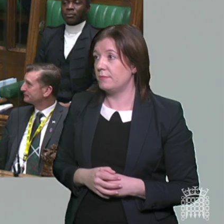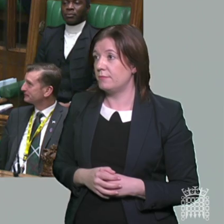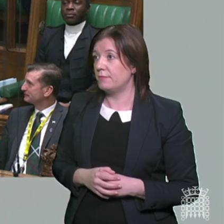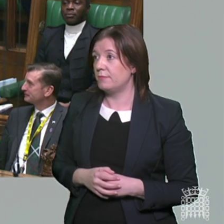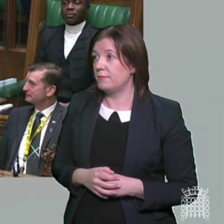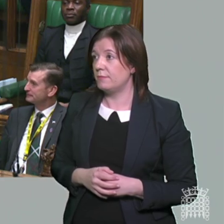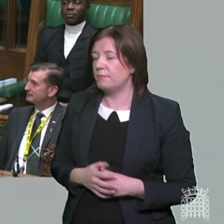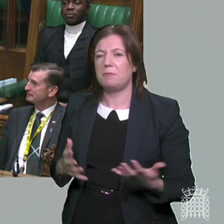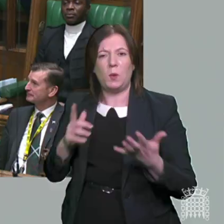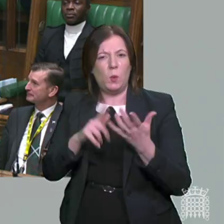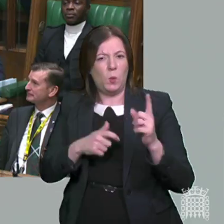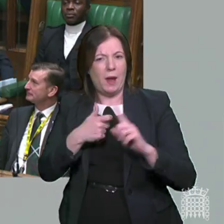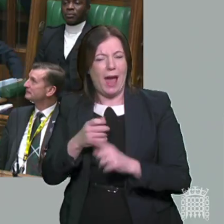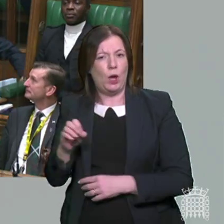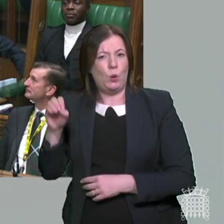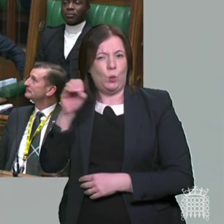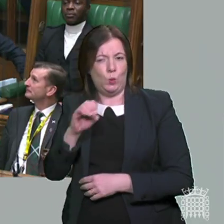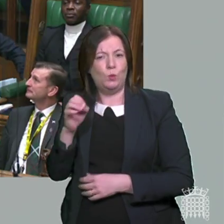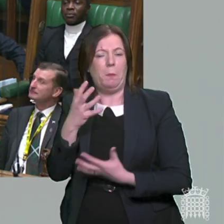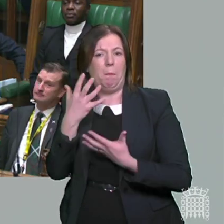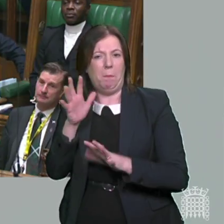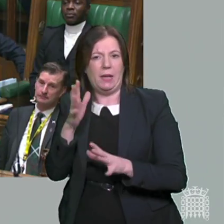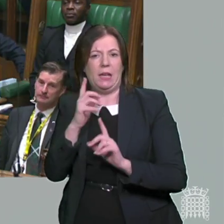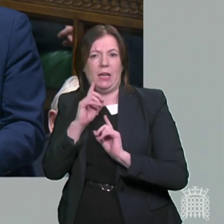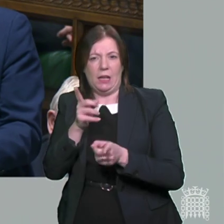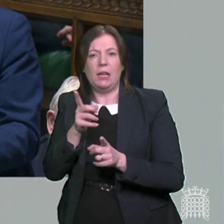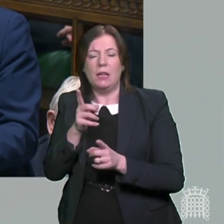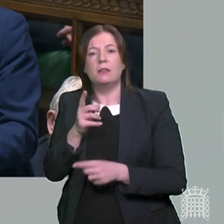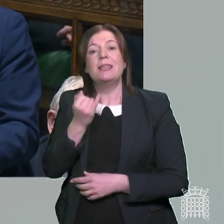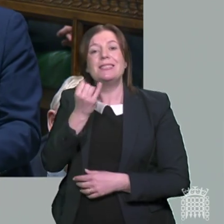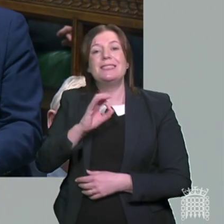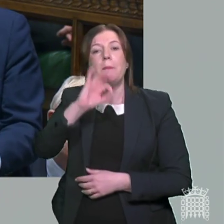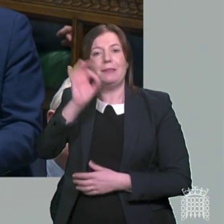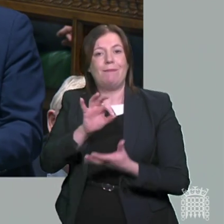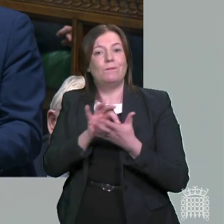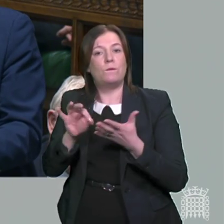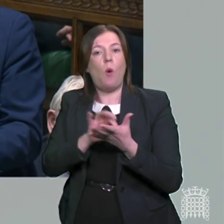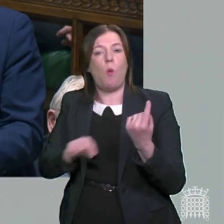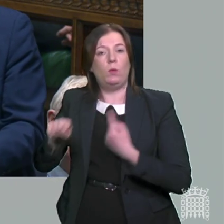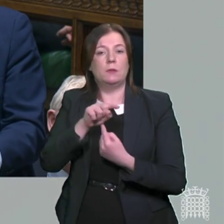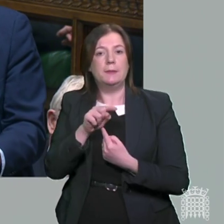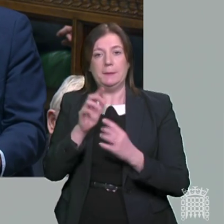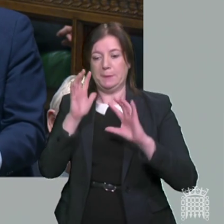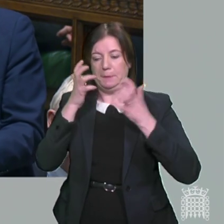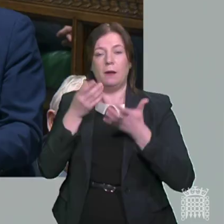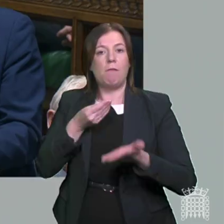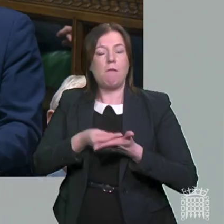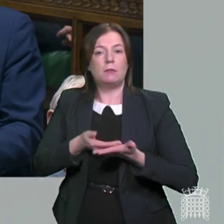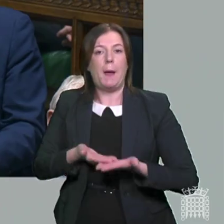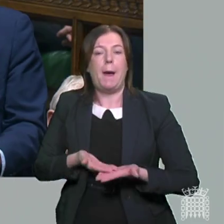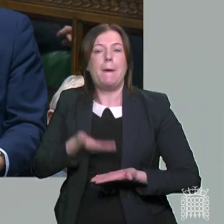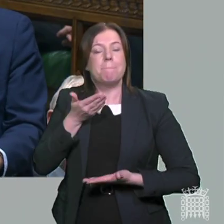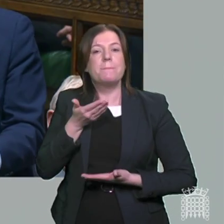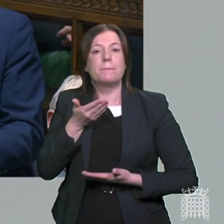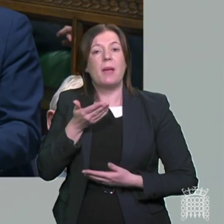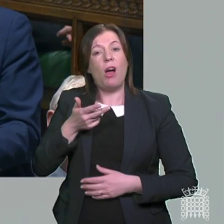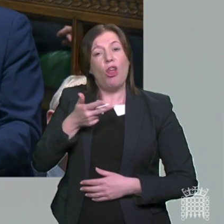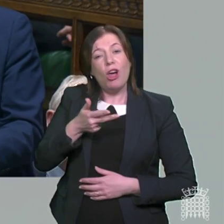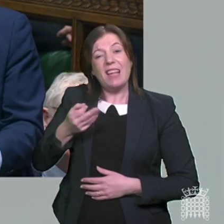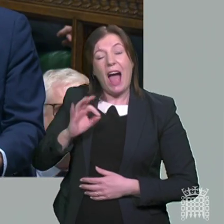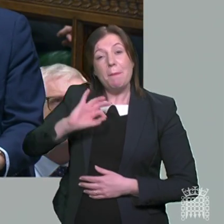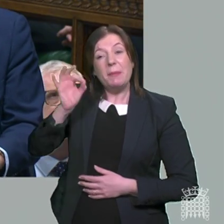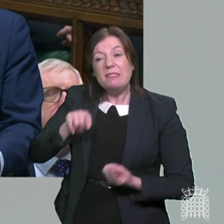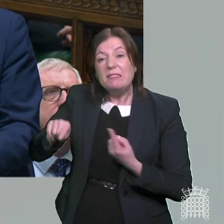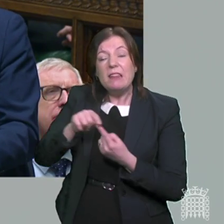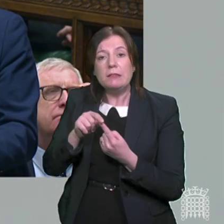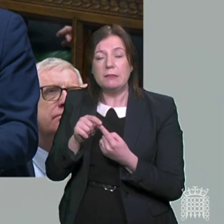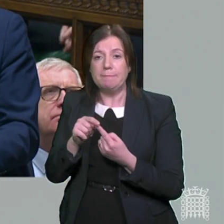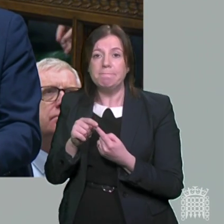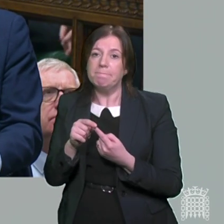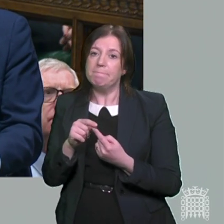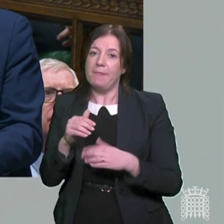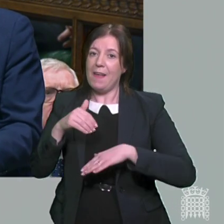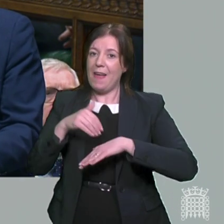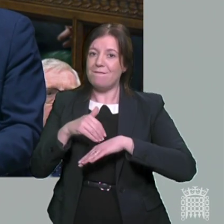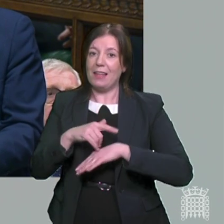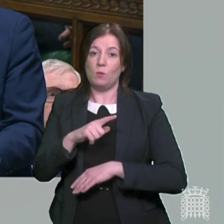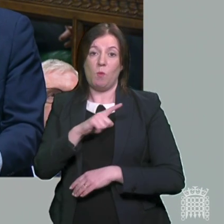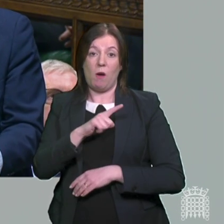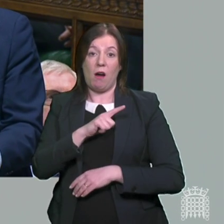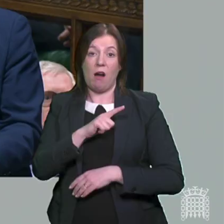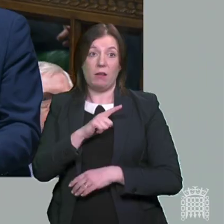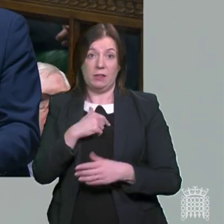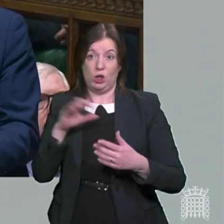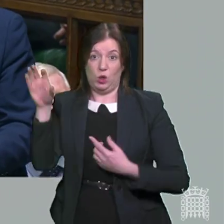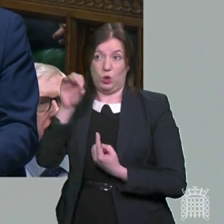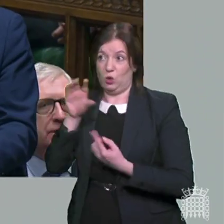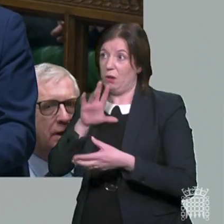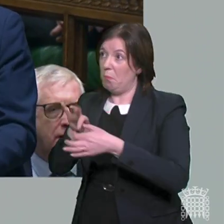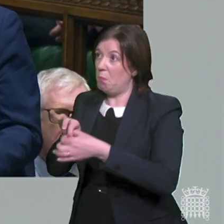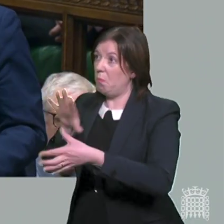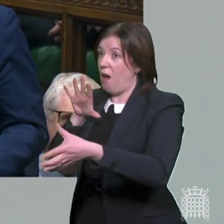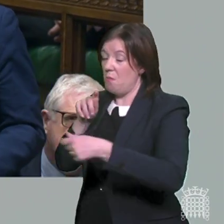UK in a Changing Europe reports that, at the end of 2022, 60% of voters said their cost of living had increased and 38% said that their personal finances had been negatively affected by our not being a member of the European Union.